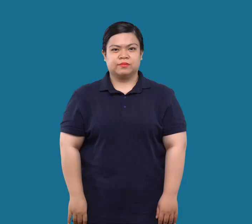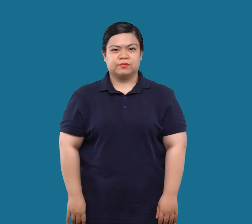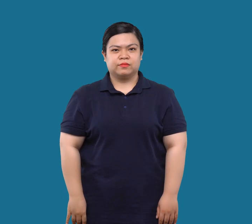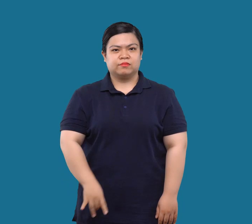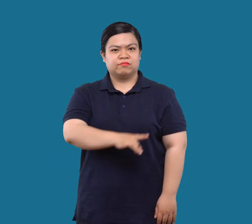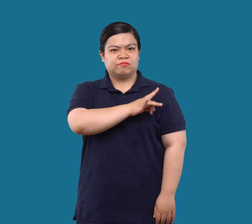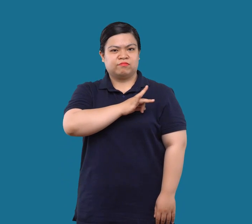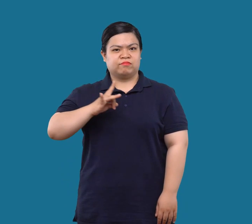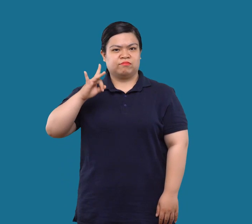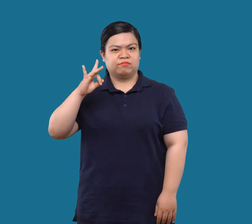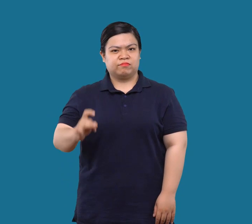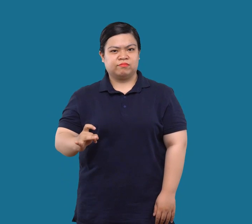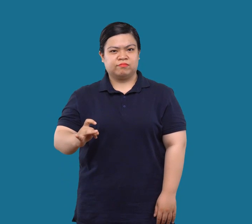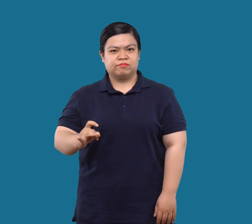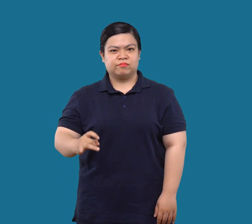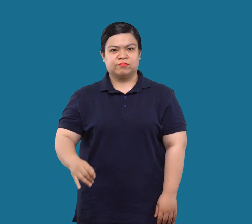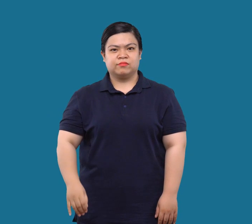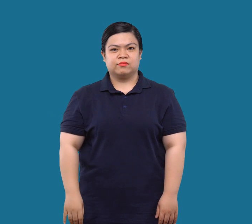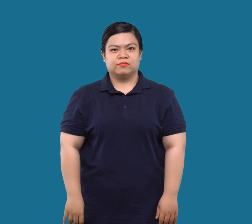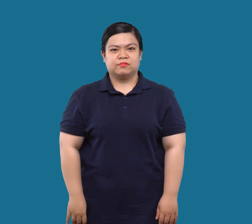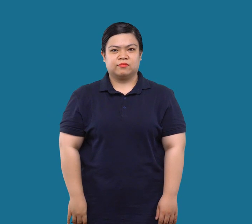hi sinh